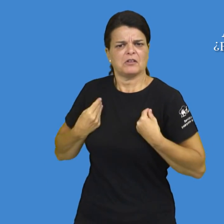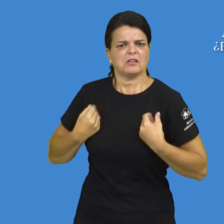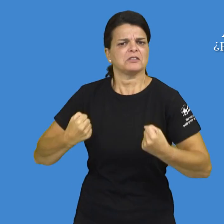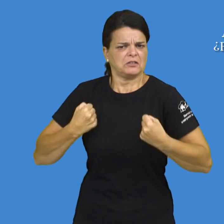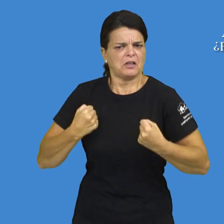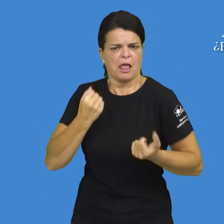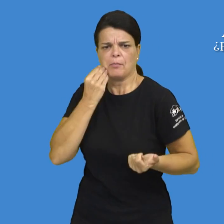fuerte